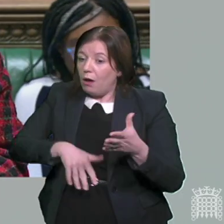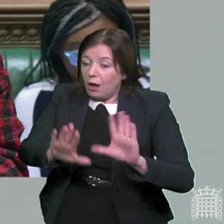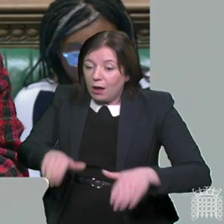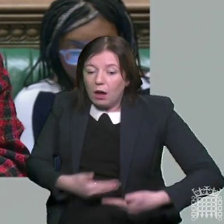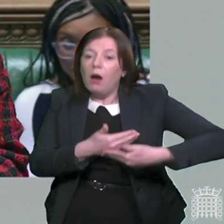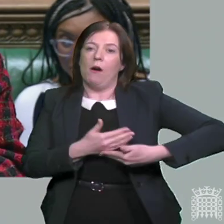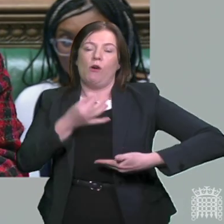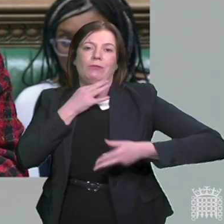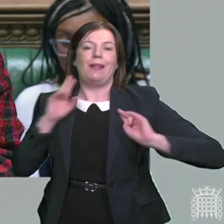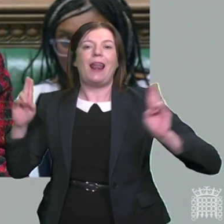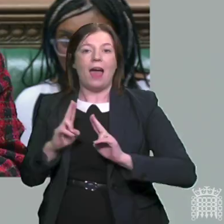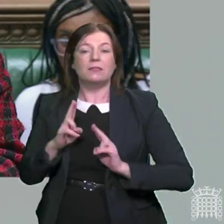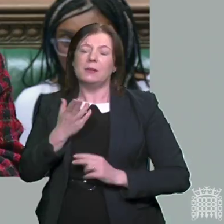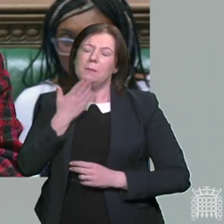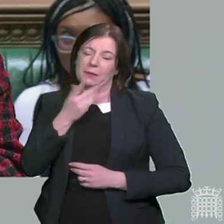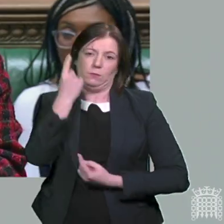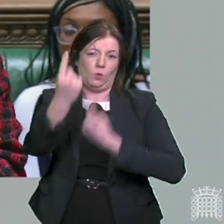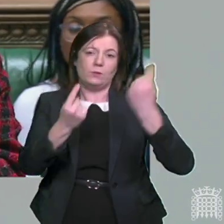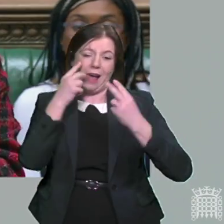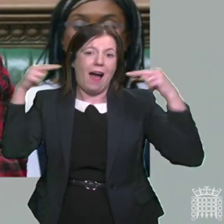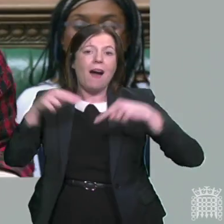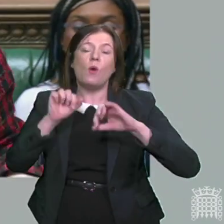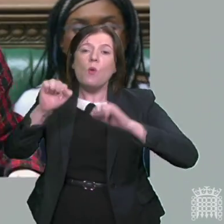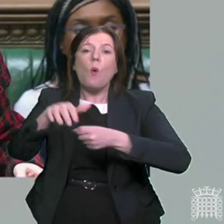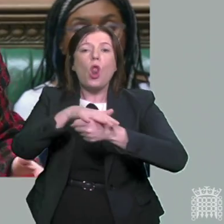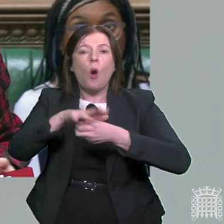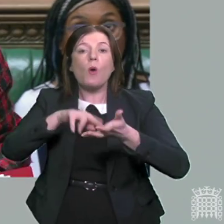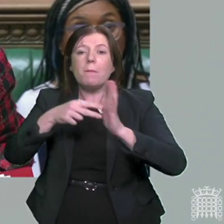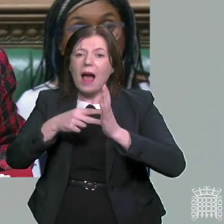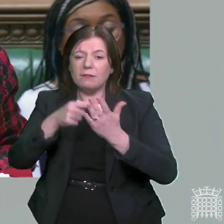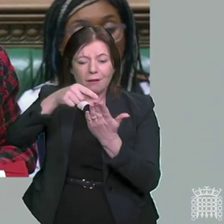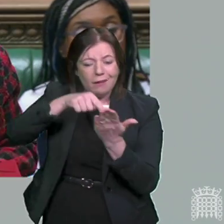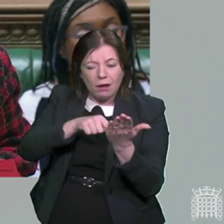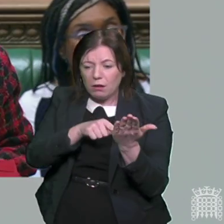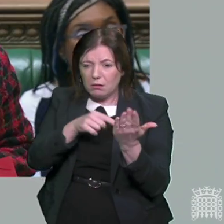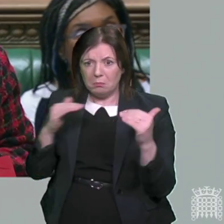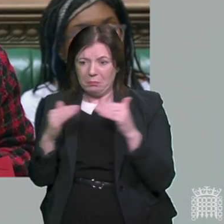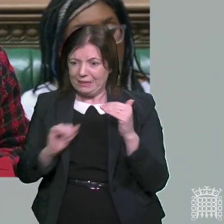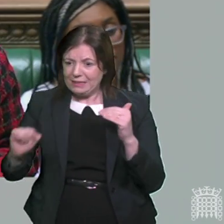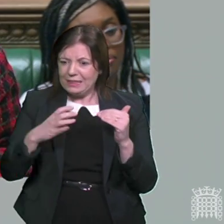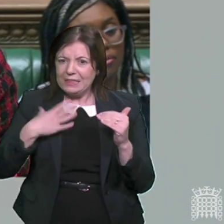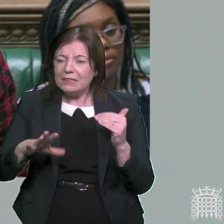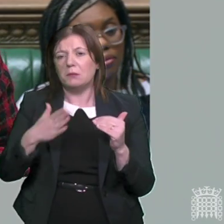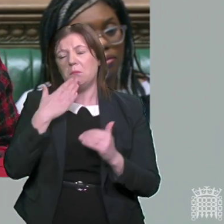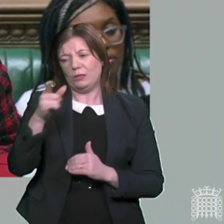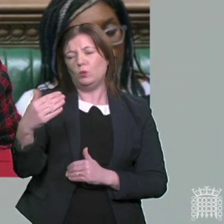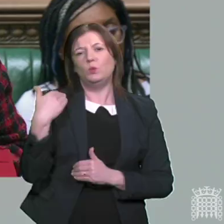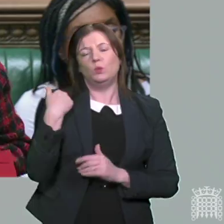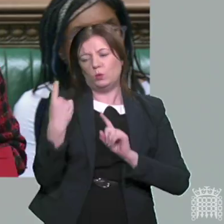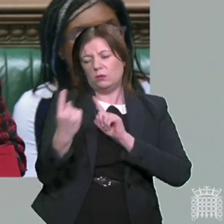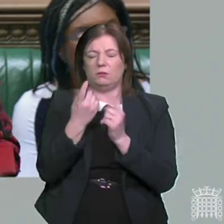I encourage all Members to look at their local action plan, and if they have concerns that it will not meet those needs, they should please come and see me.